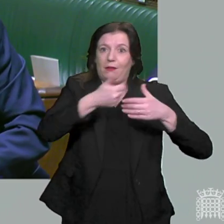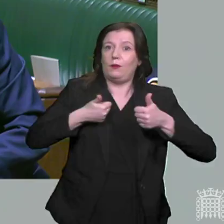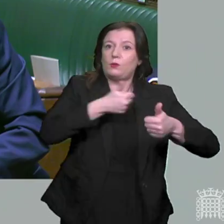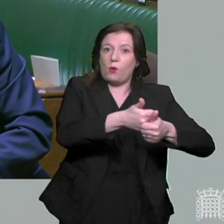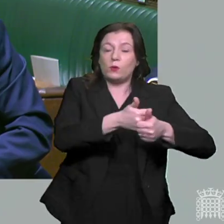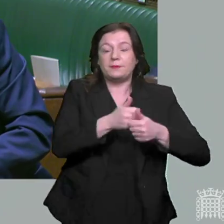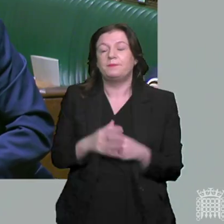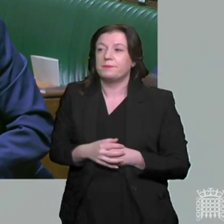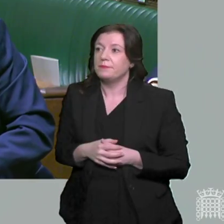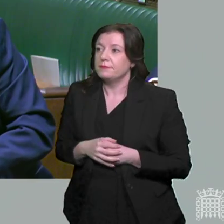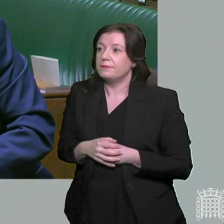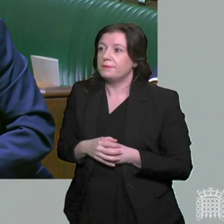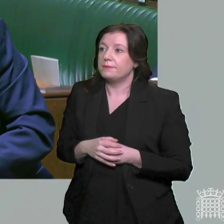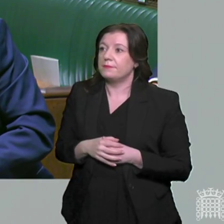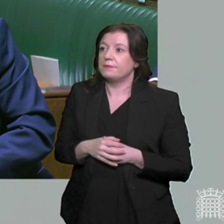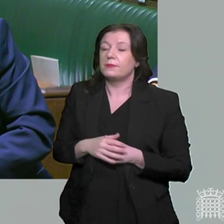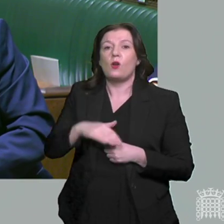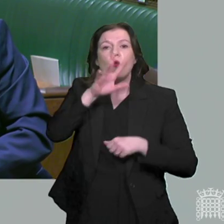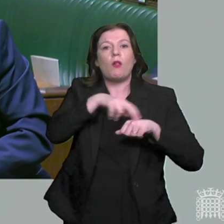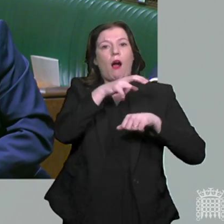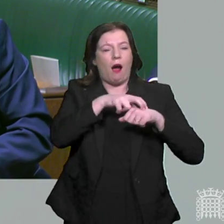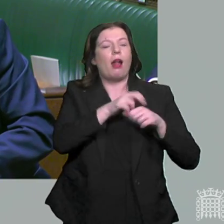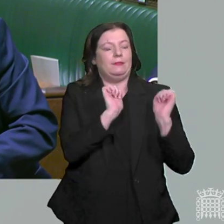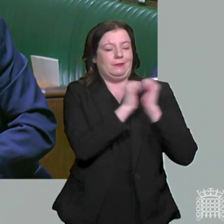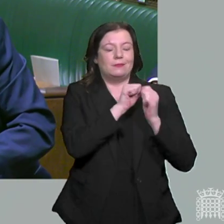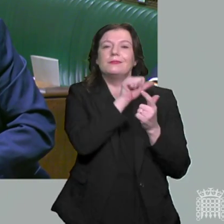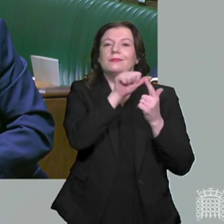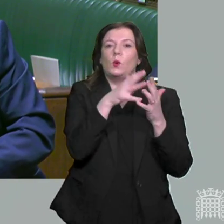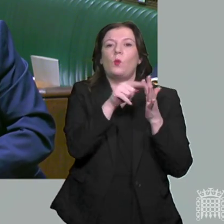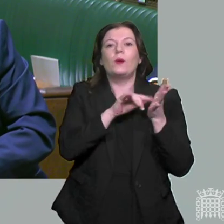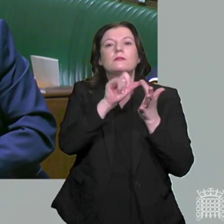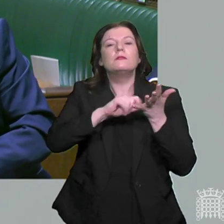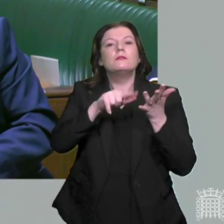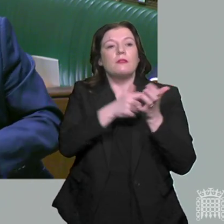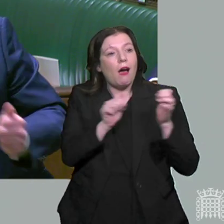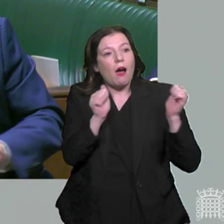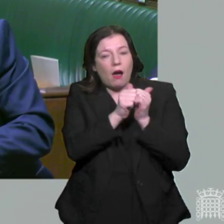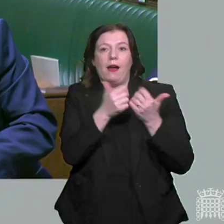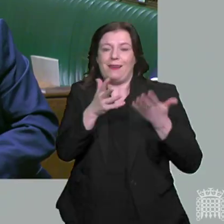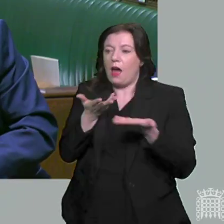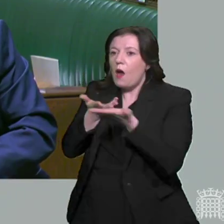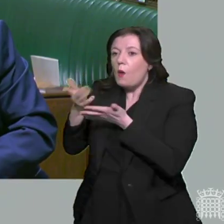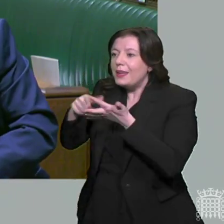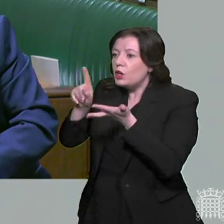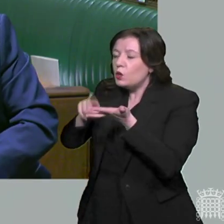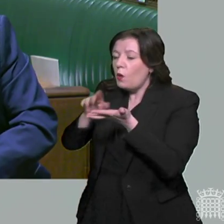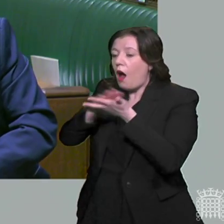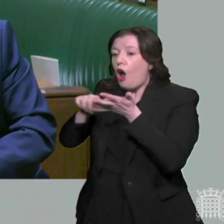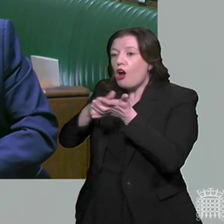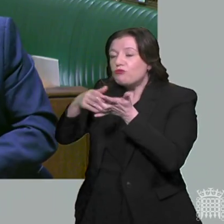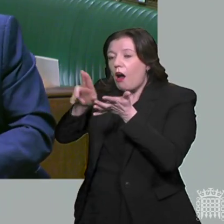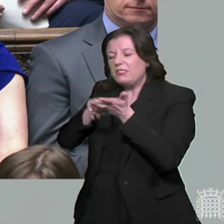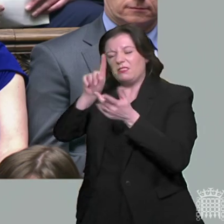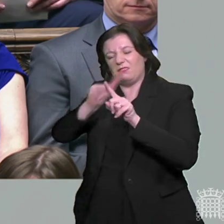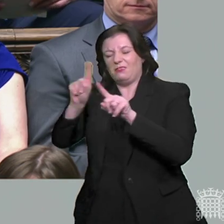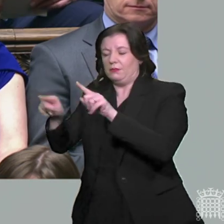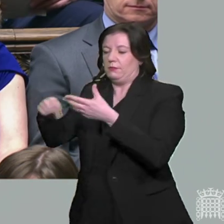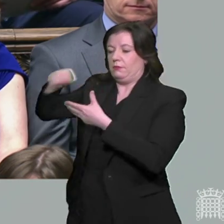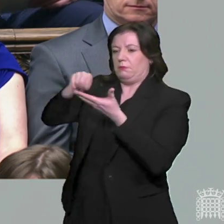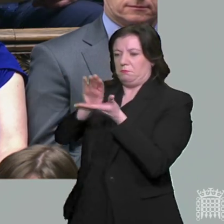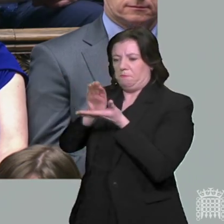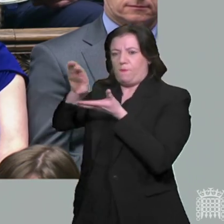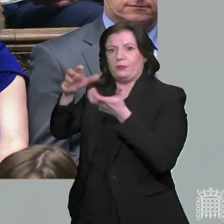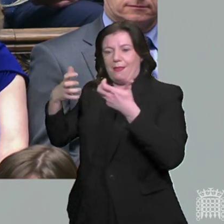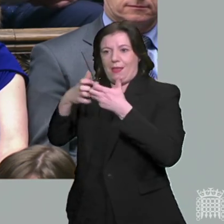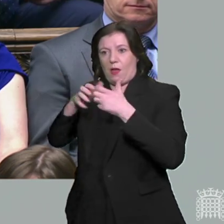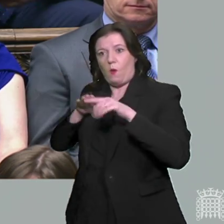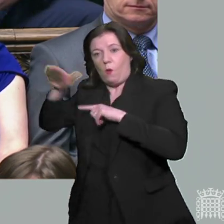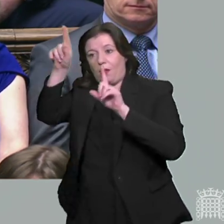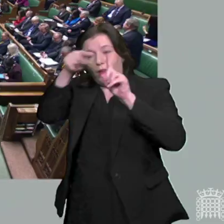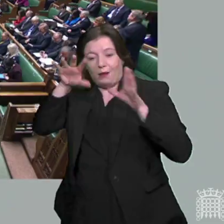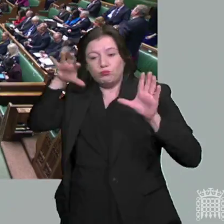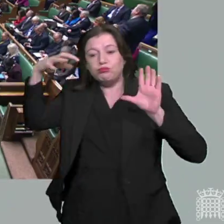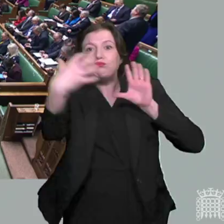Following the Northern Ireland protocol agreement, the Windsor framework, we are actively discussing with the EU the membership of Horizon, Copernicus and Euratom, and funding earth observation programmes in any case.